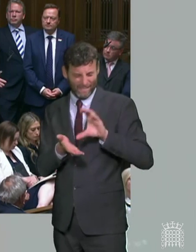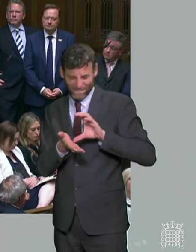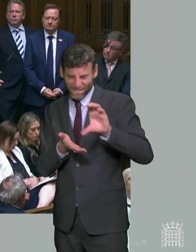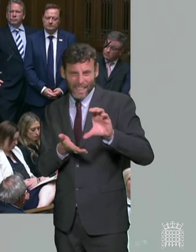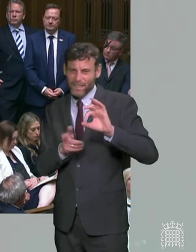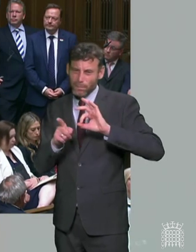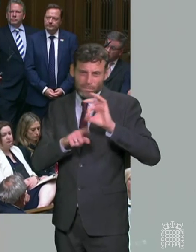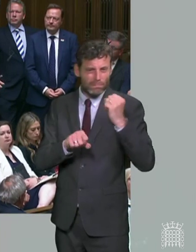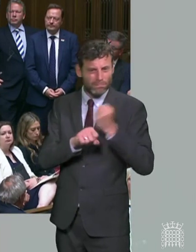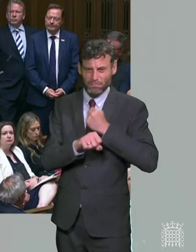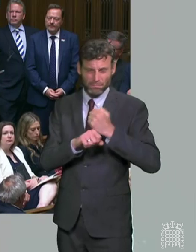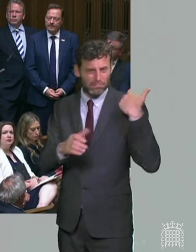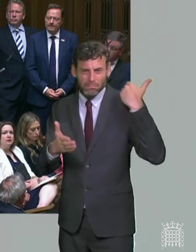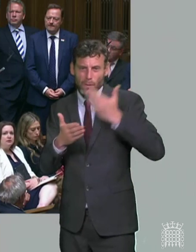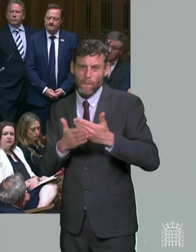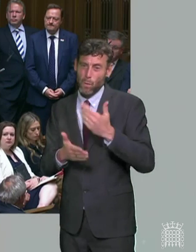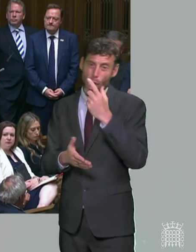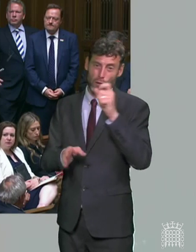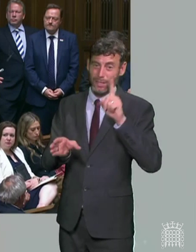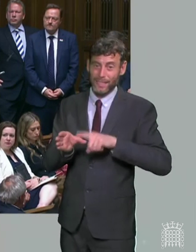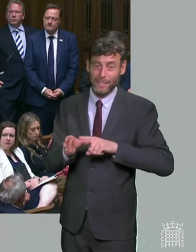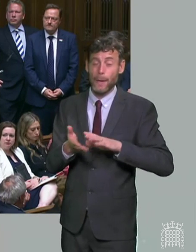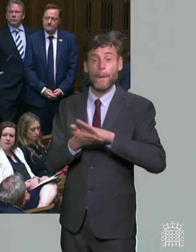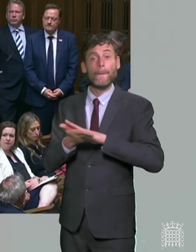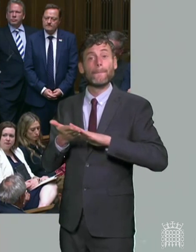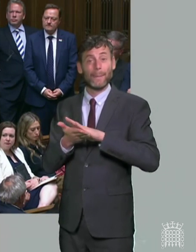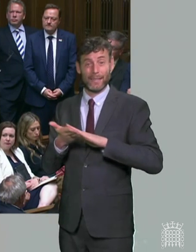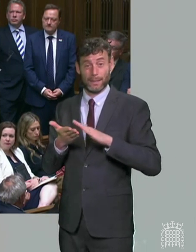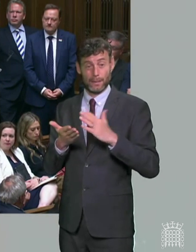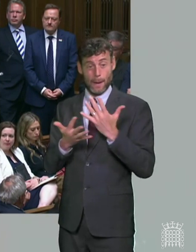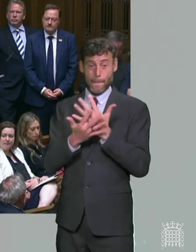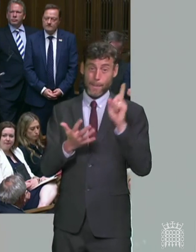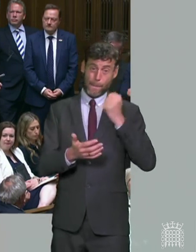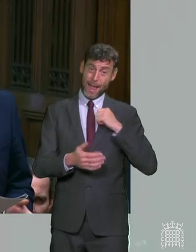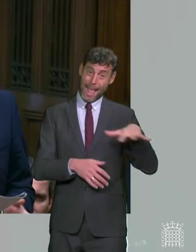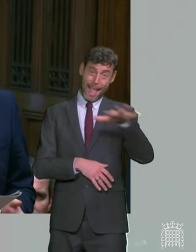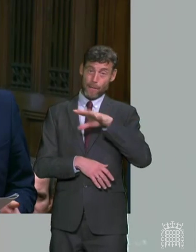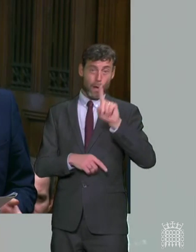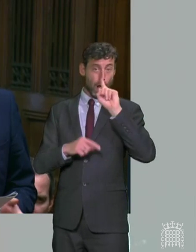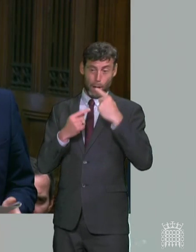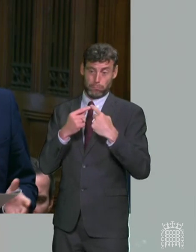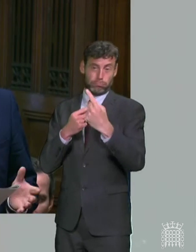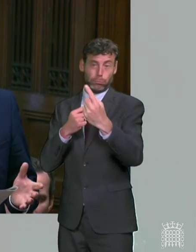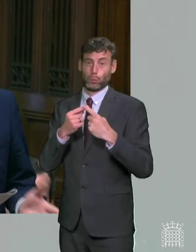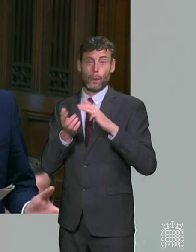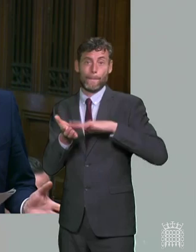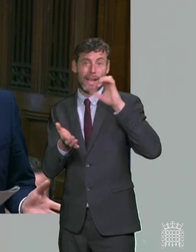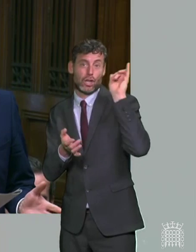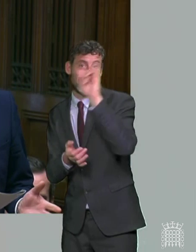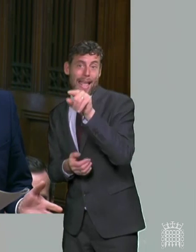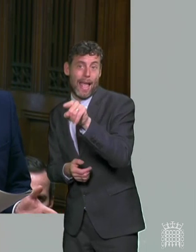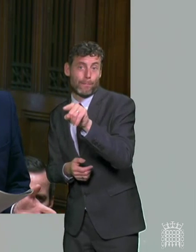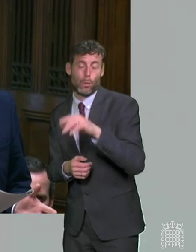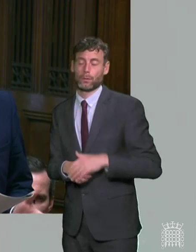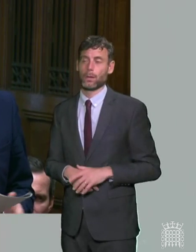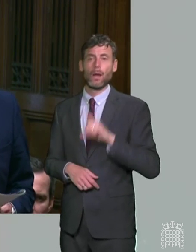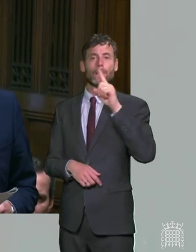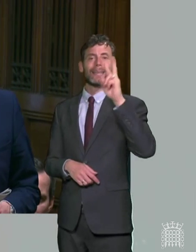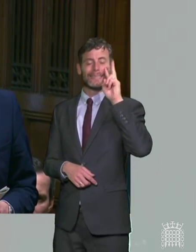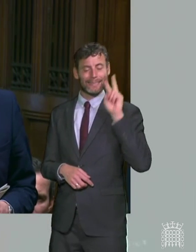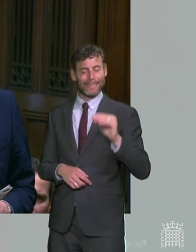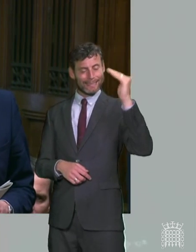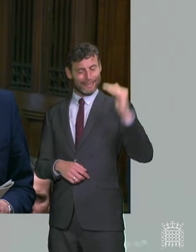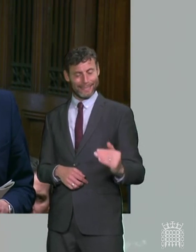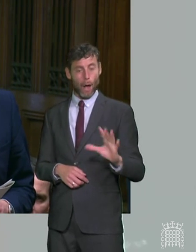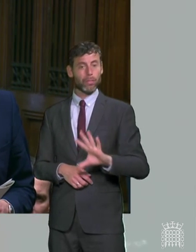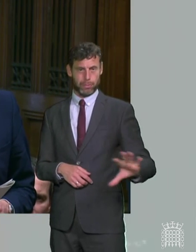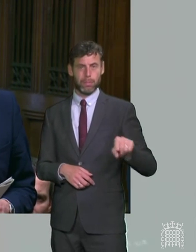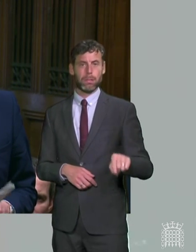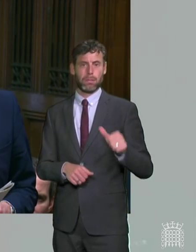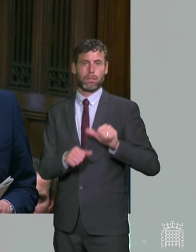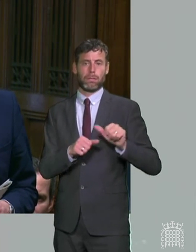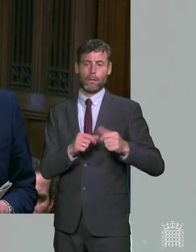In practice, that means that jobs at Manchester airport are poorly accessible to many of my constituents: they face a two-hour commute, whereas a similar journey in the south-east of the country takes just 45 minutes.